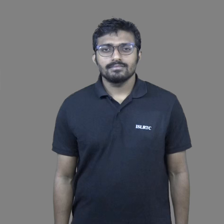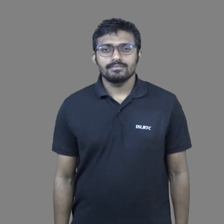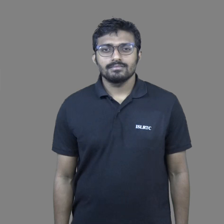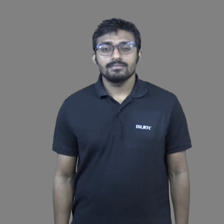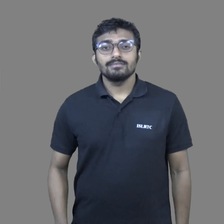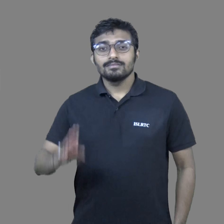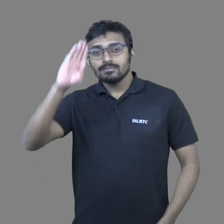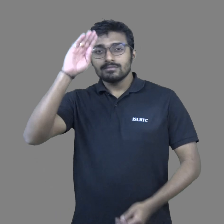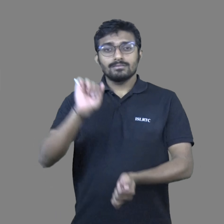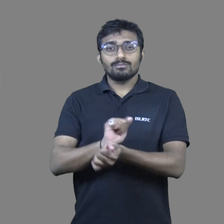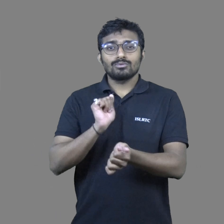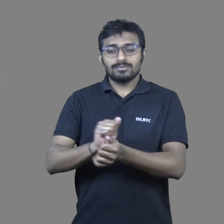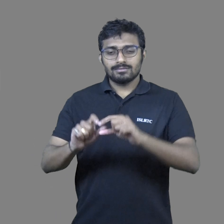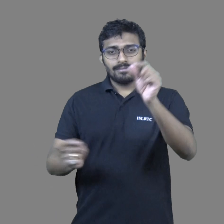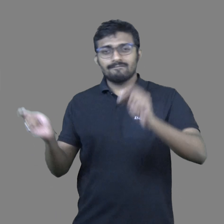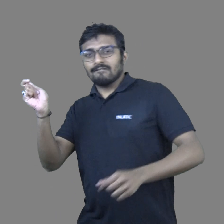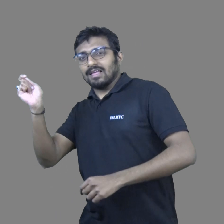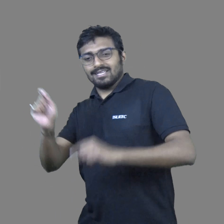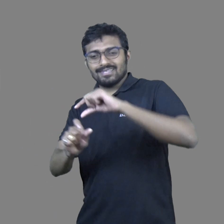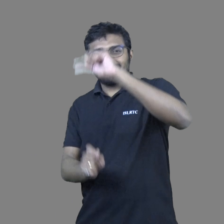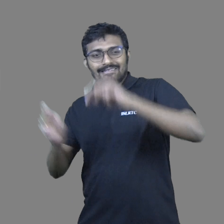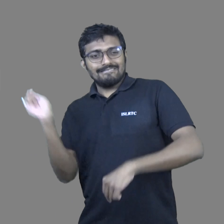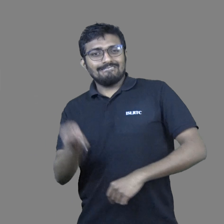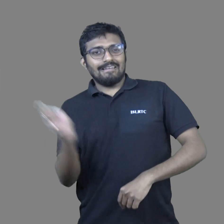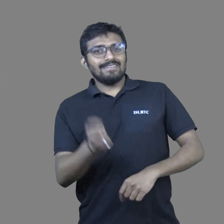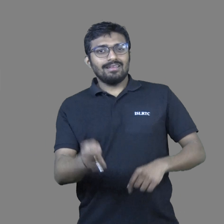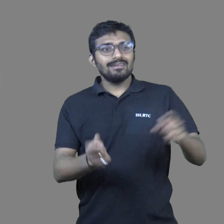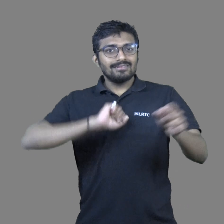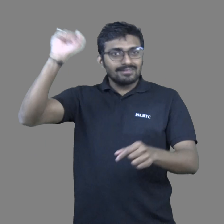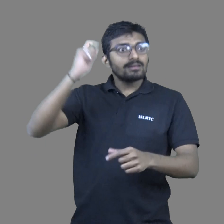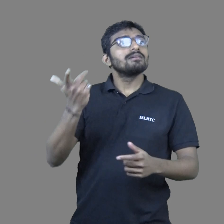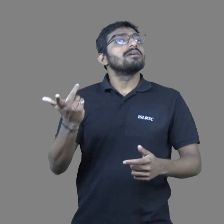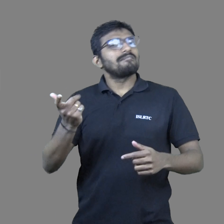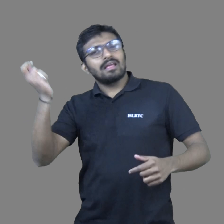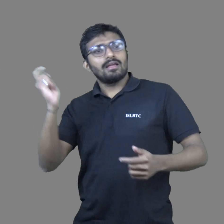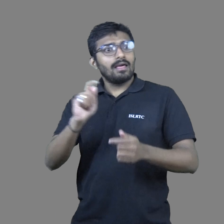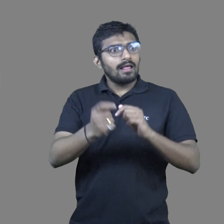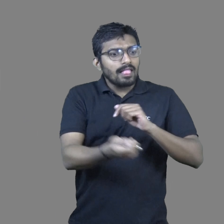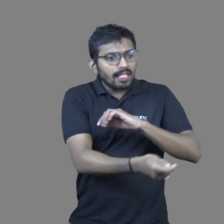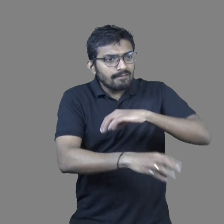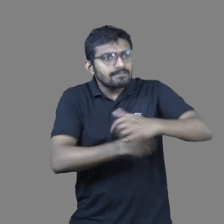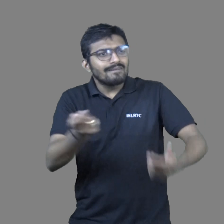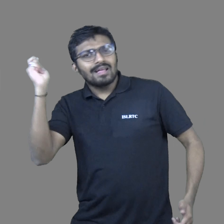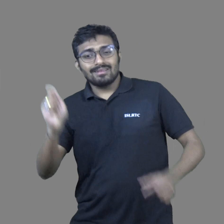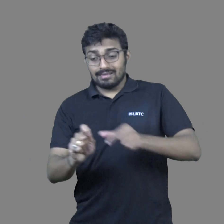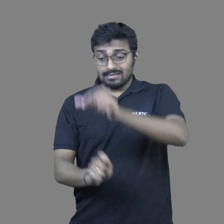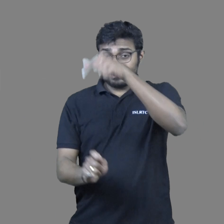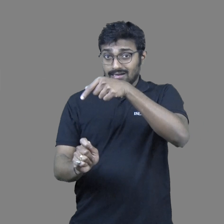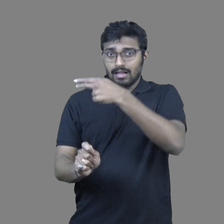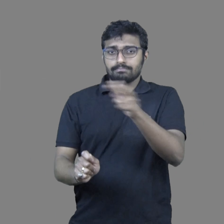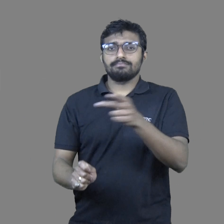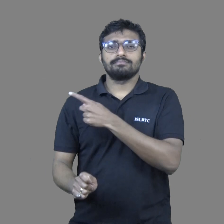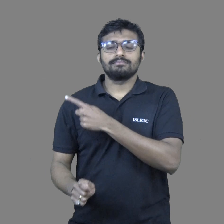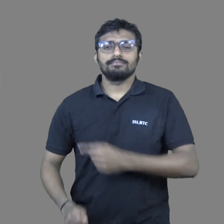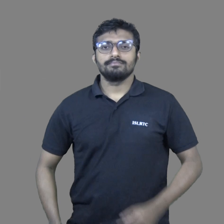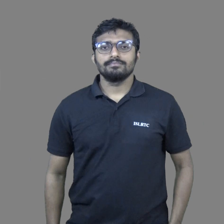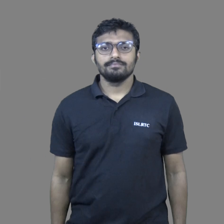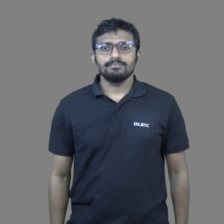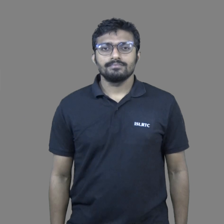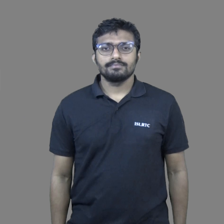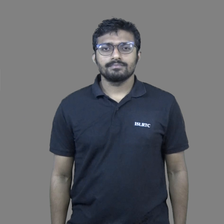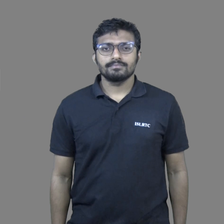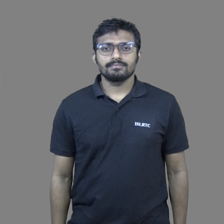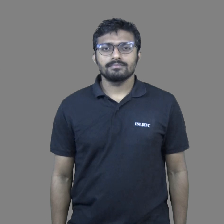Baton or Night Stick